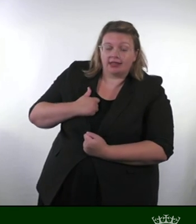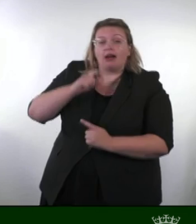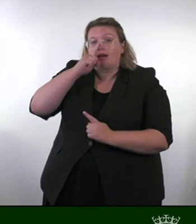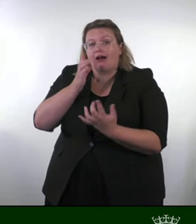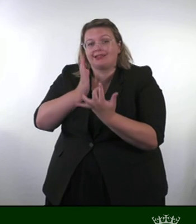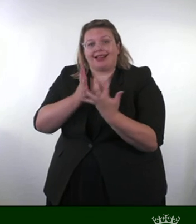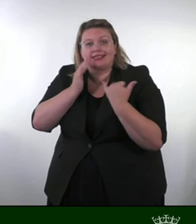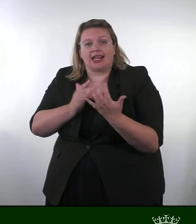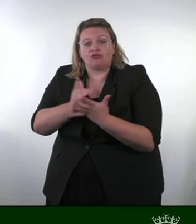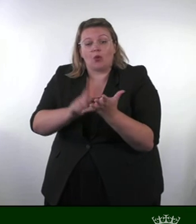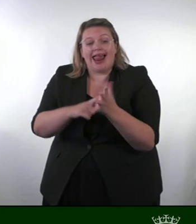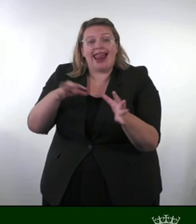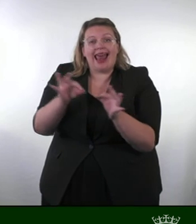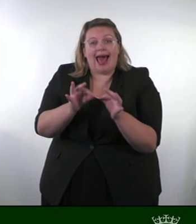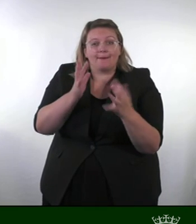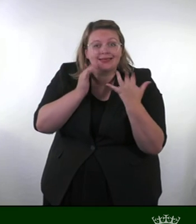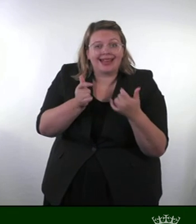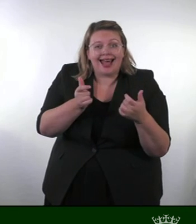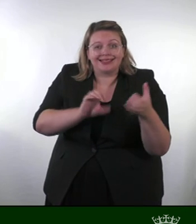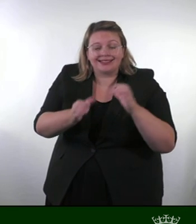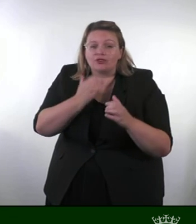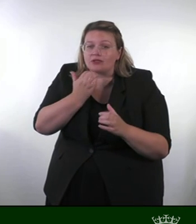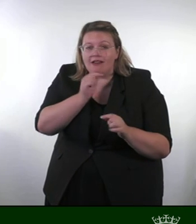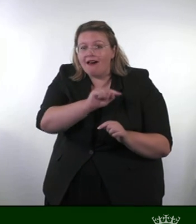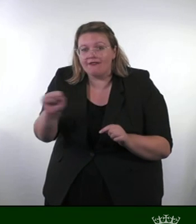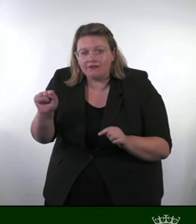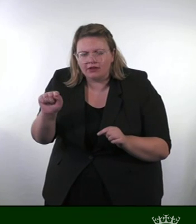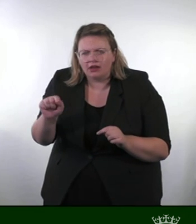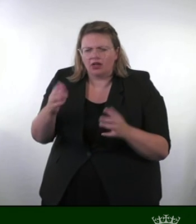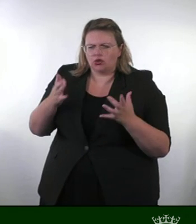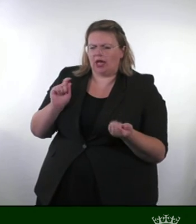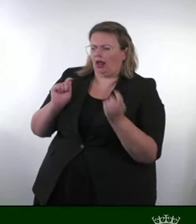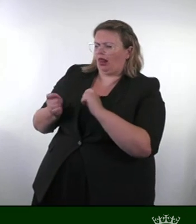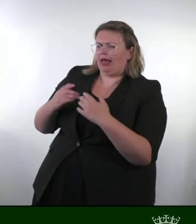that is the problem. This morning, the Health Secretary changed tack and appeared to blame the public.